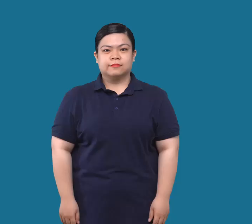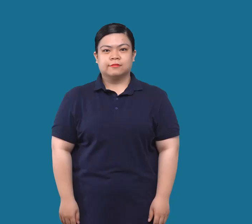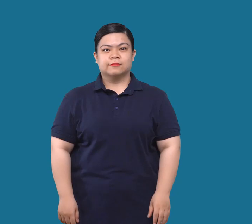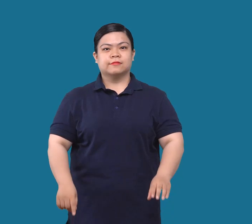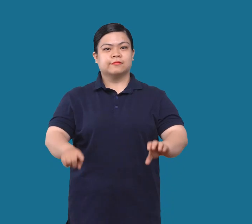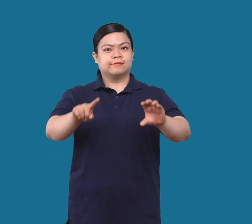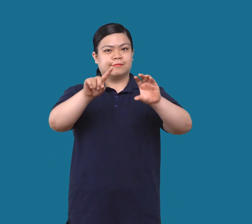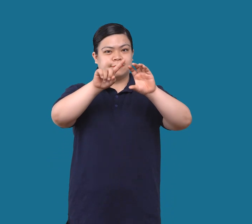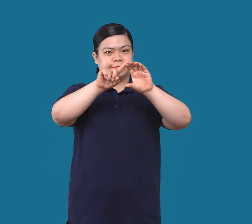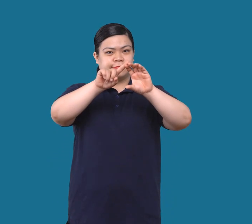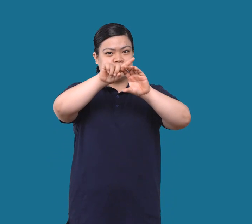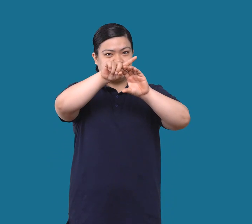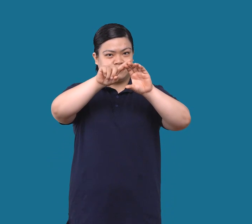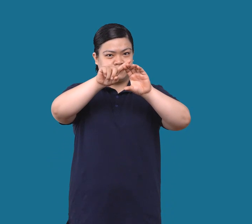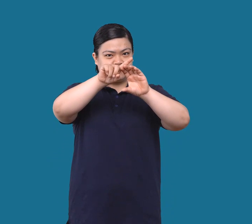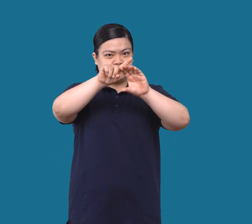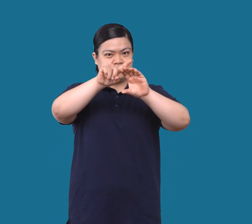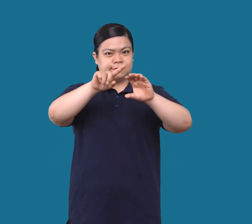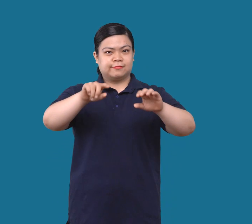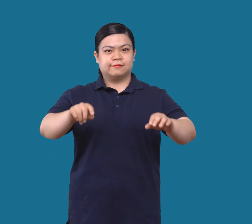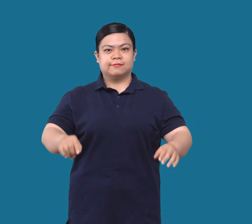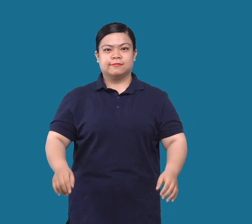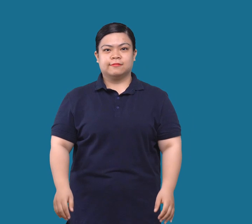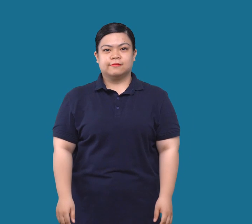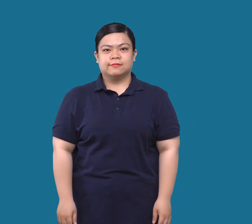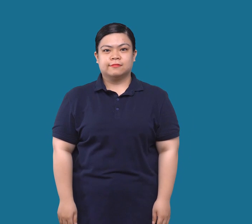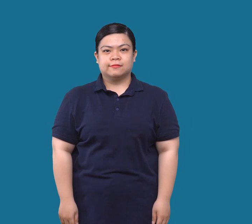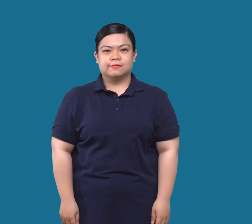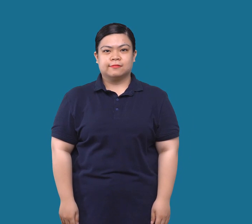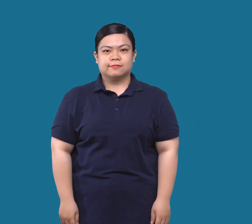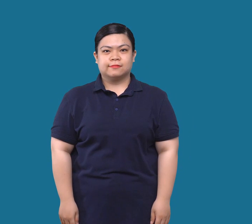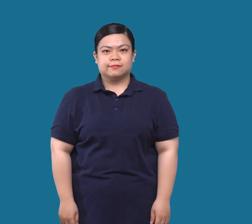nội tiếp